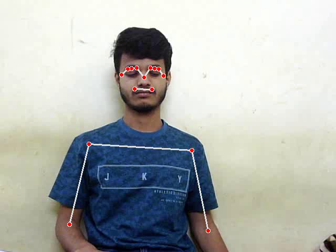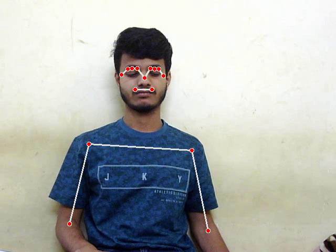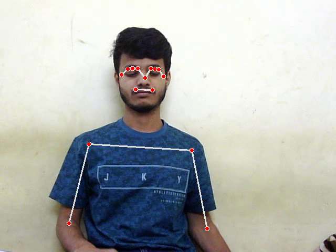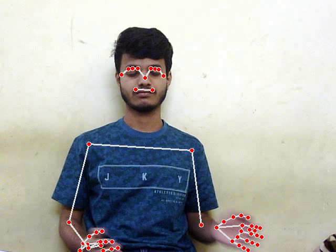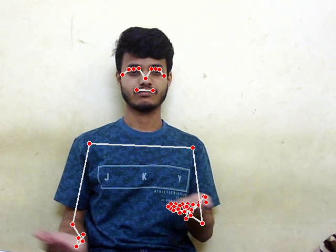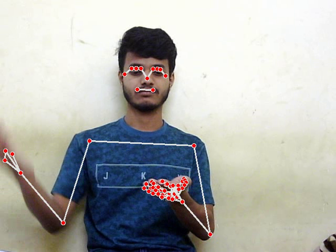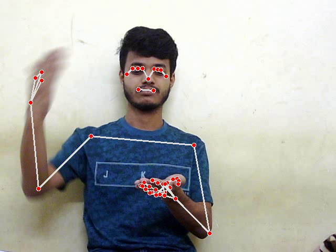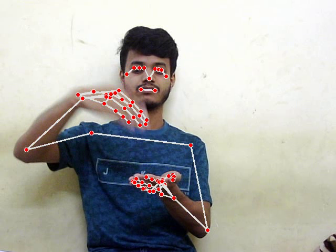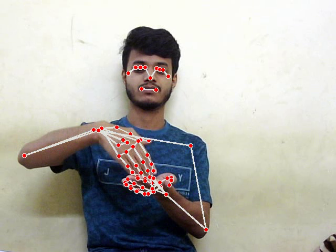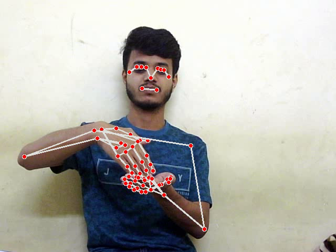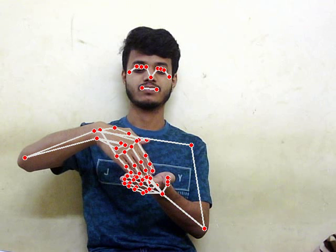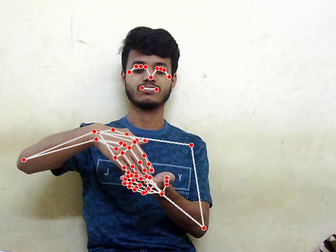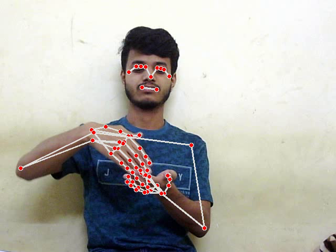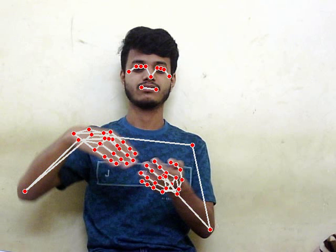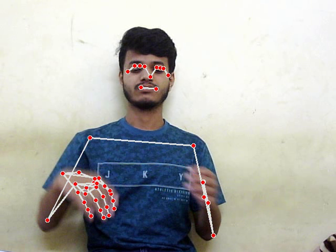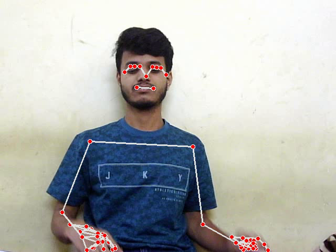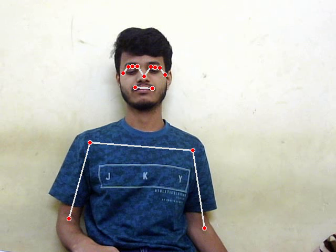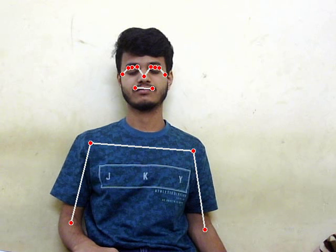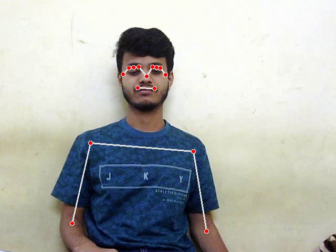again